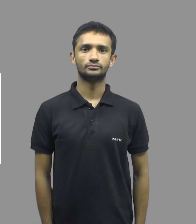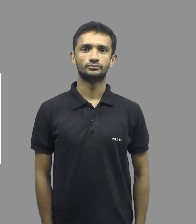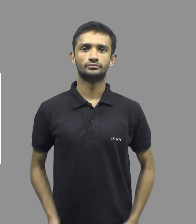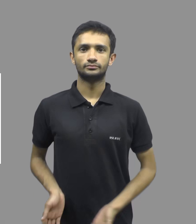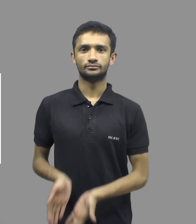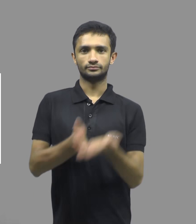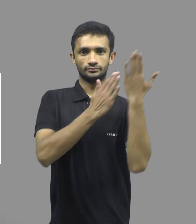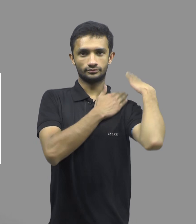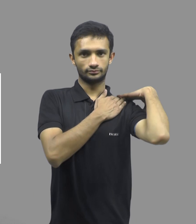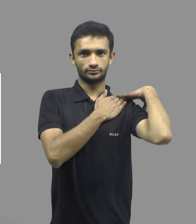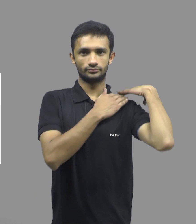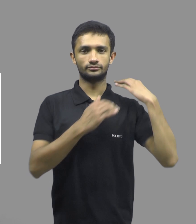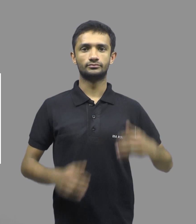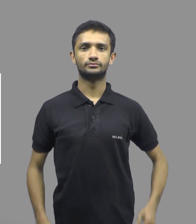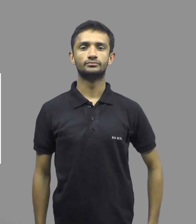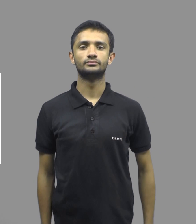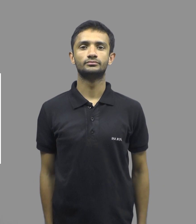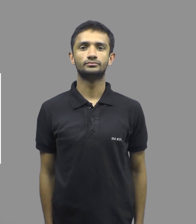Sari